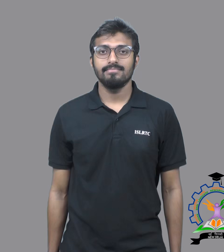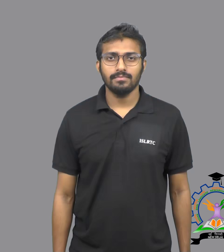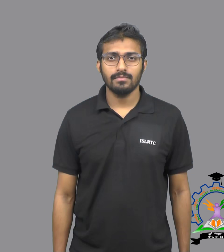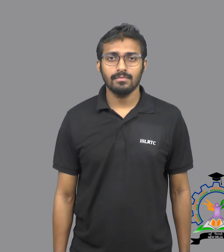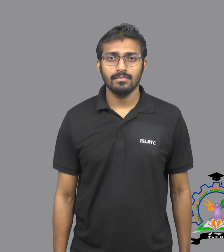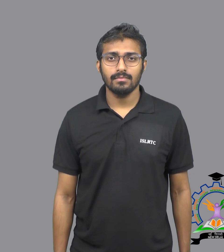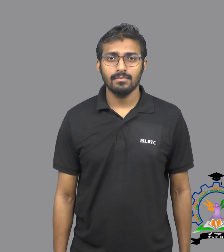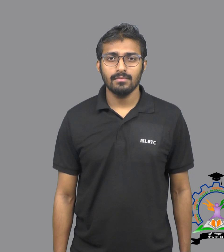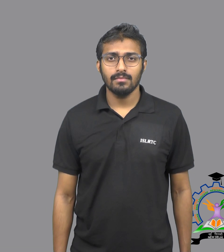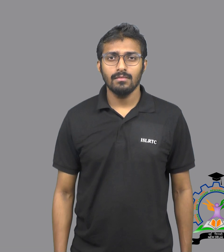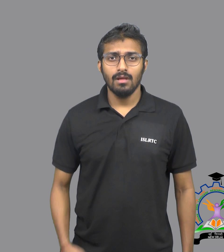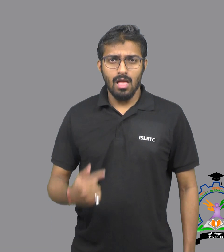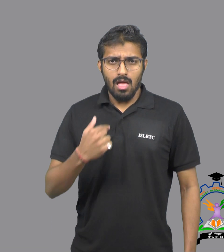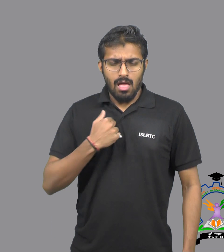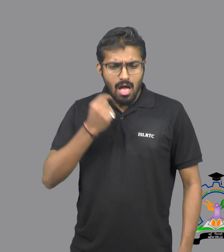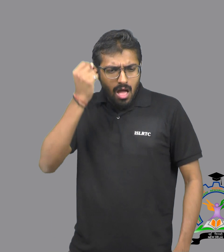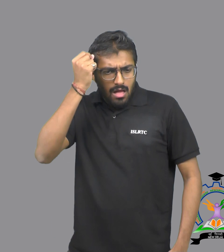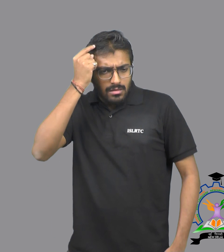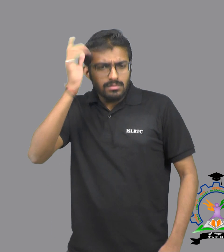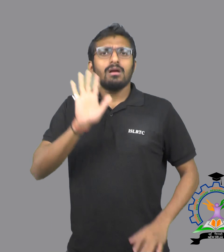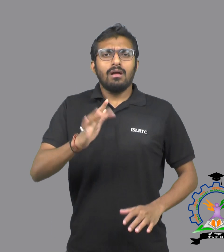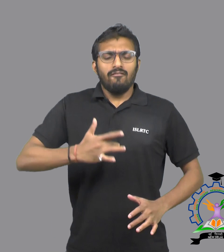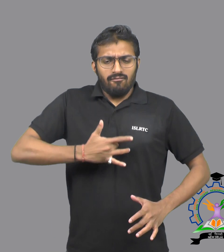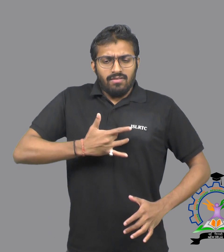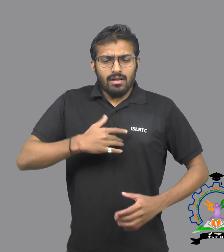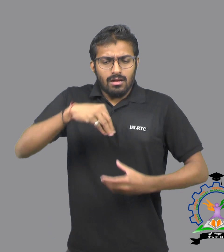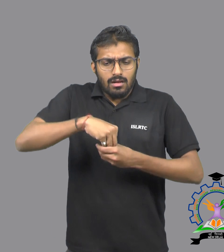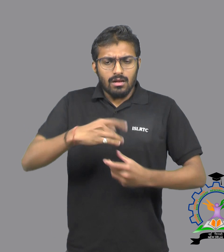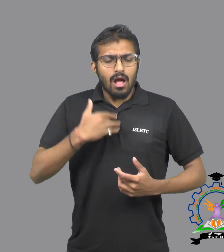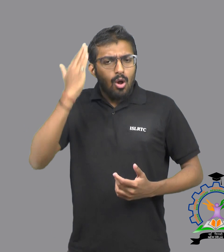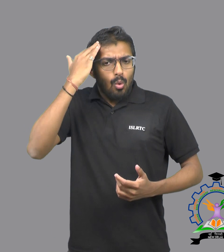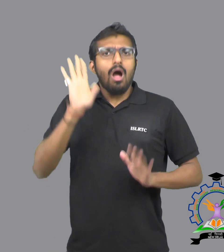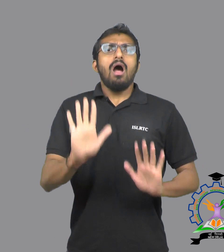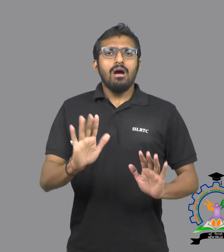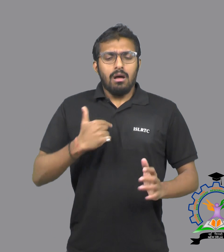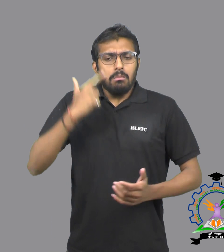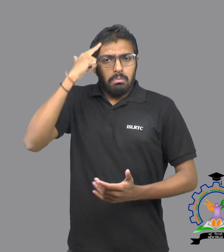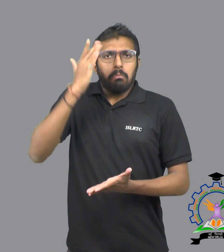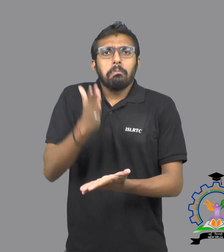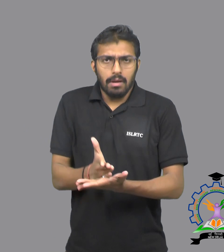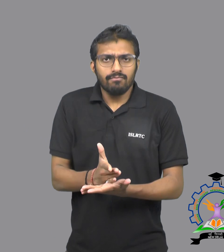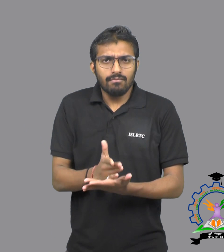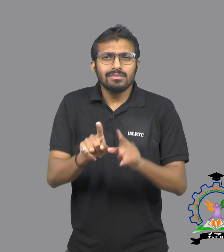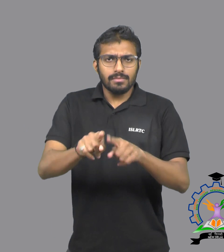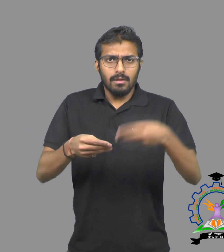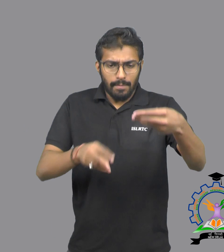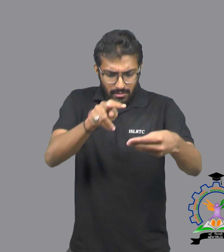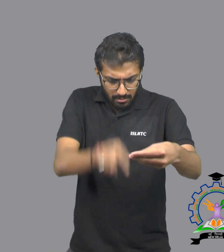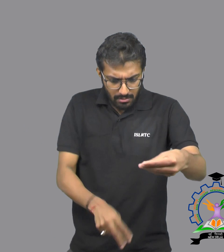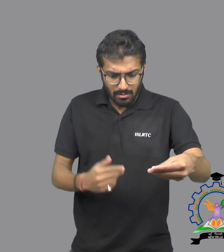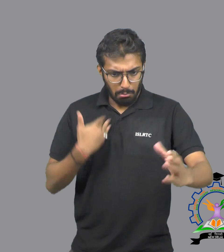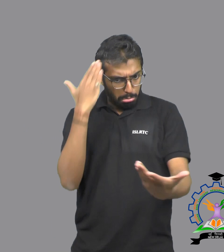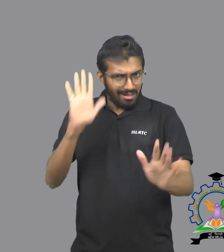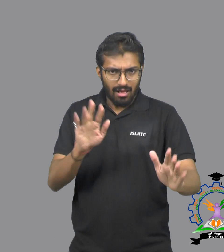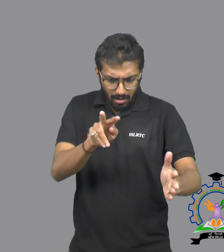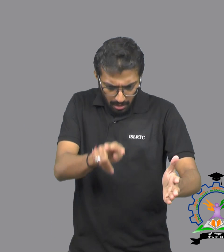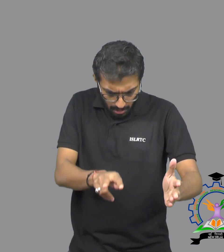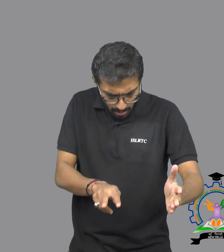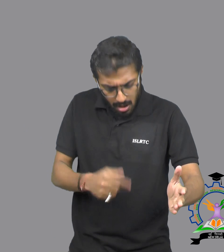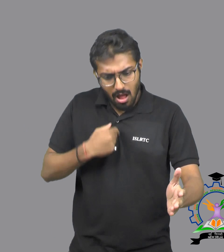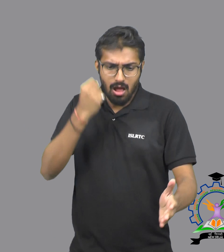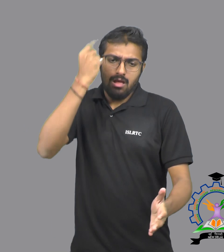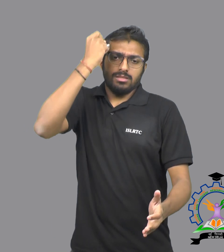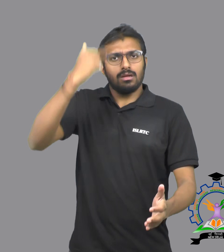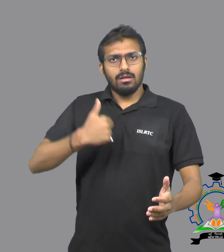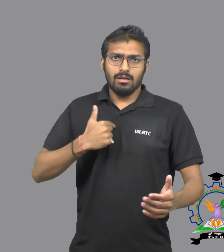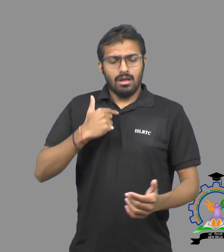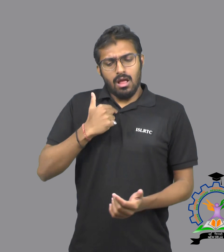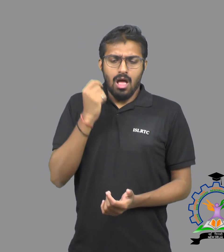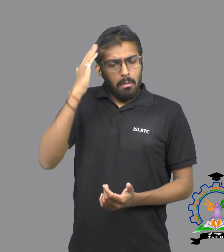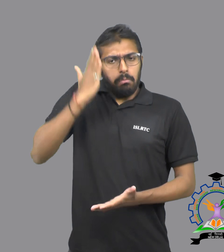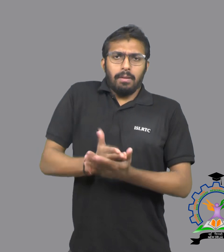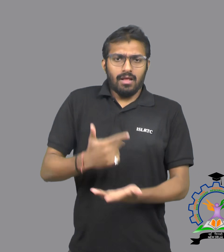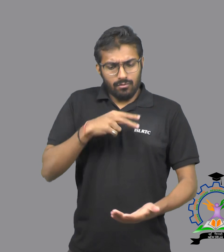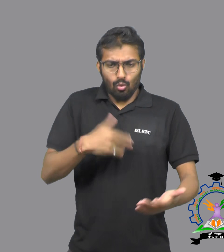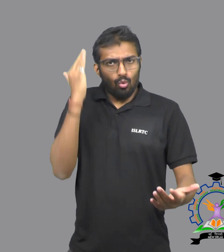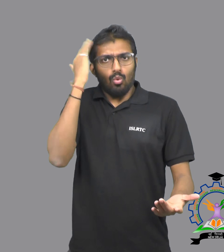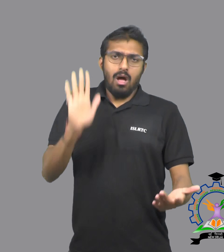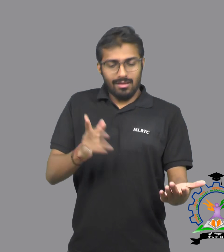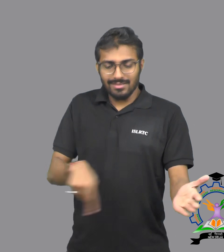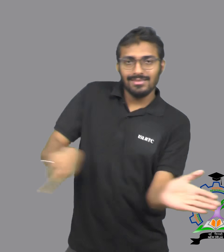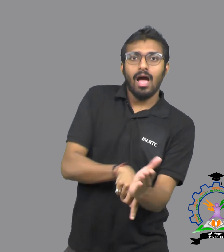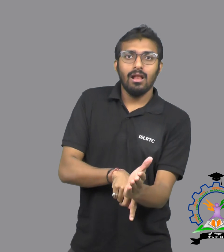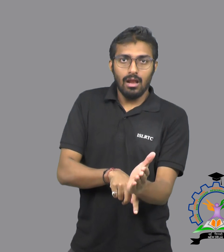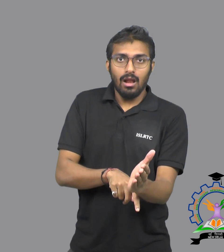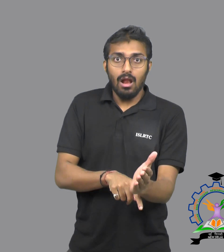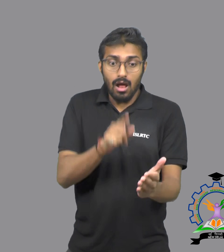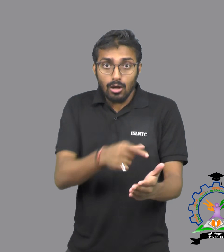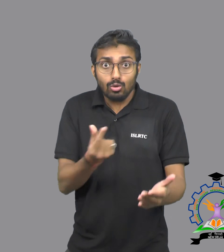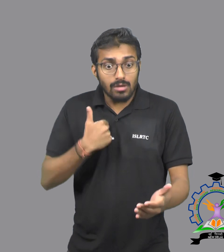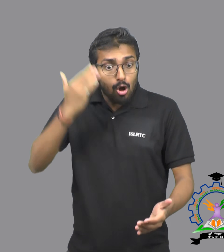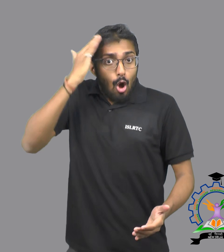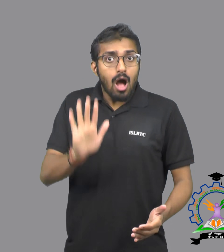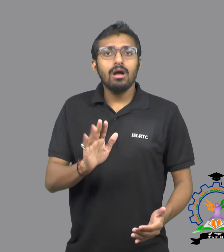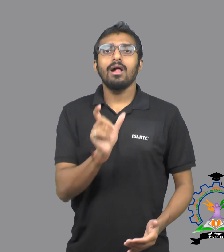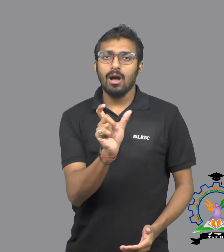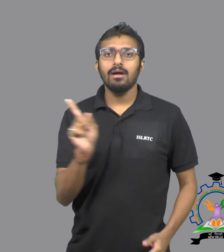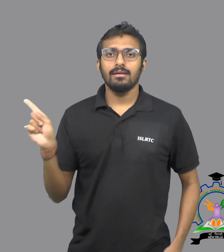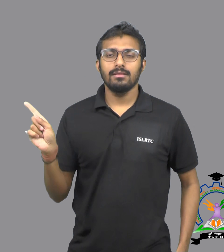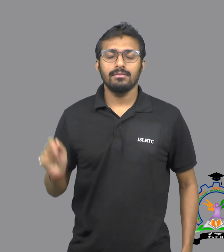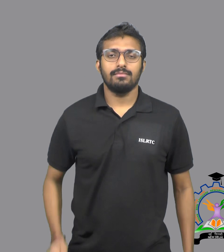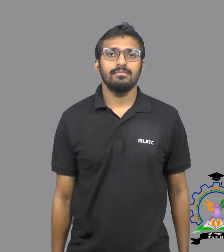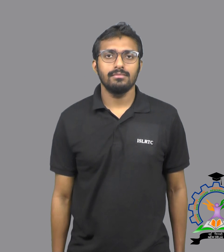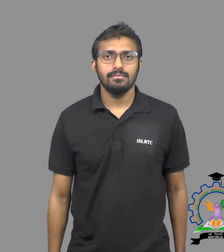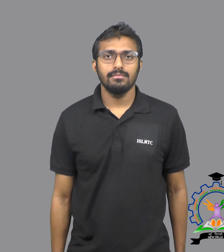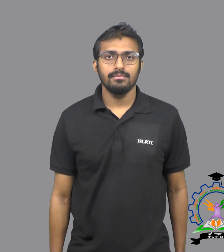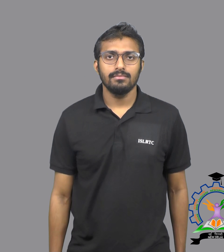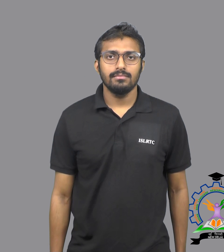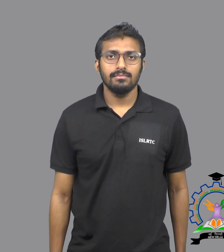Belief